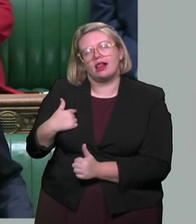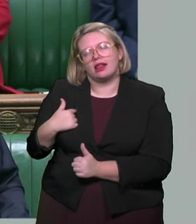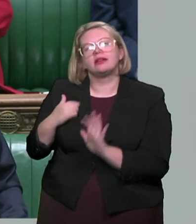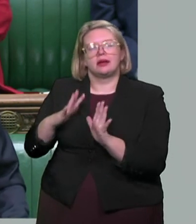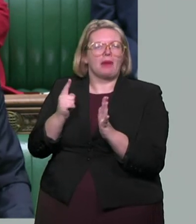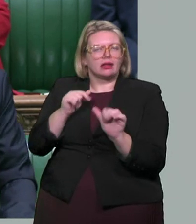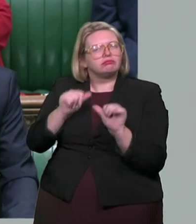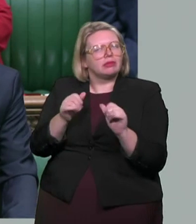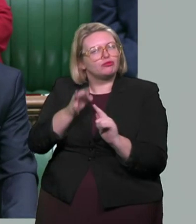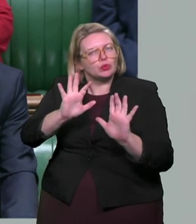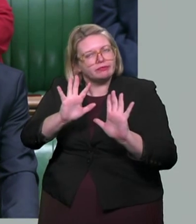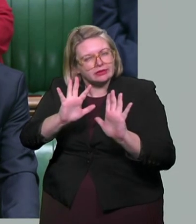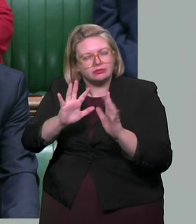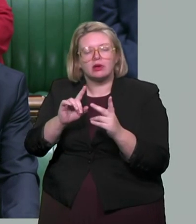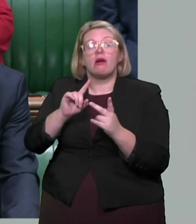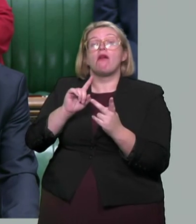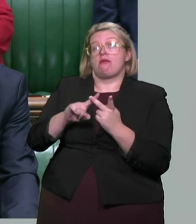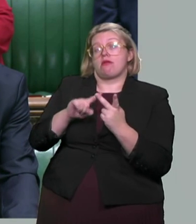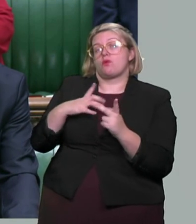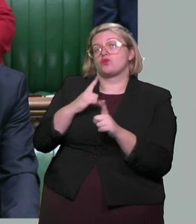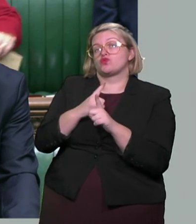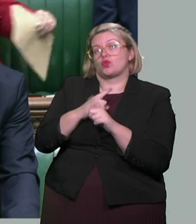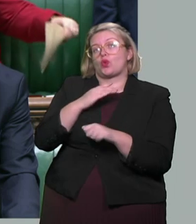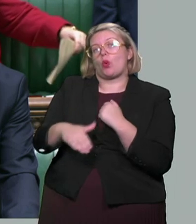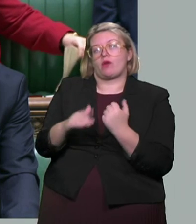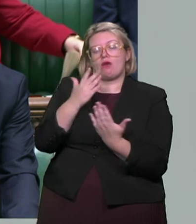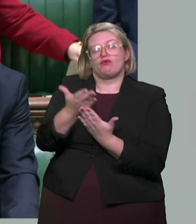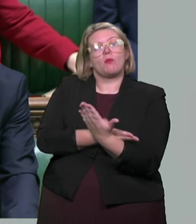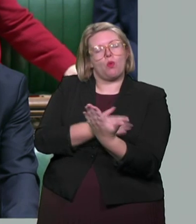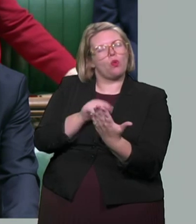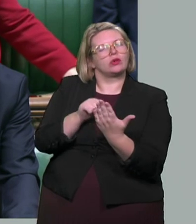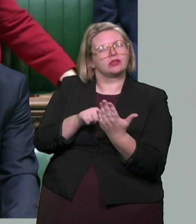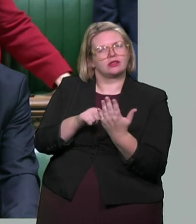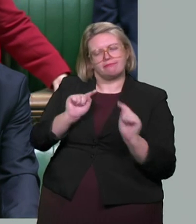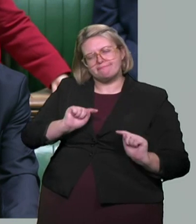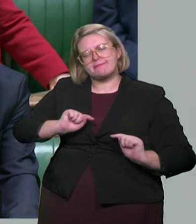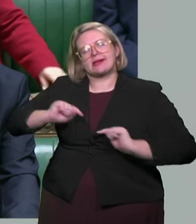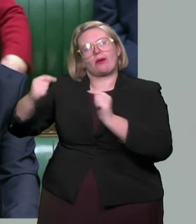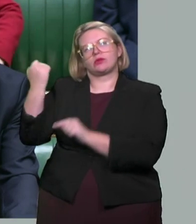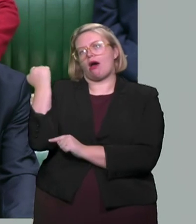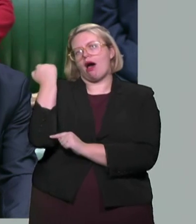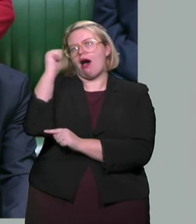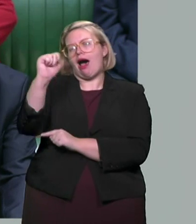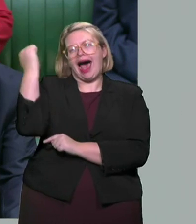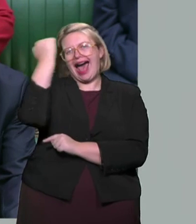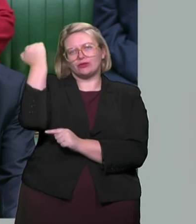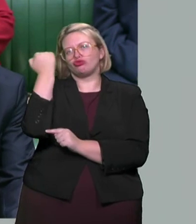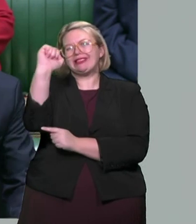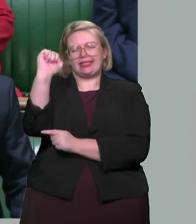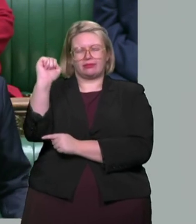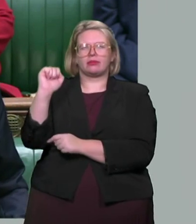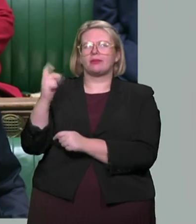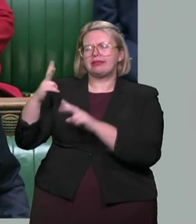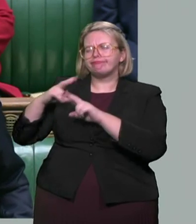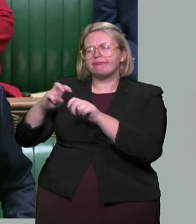I turn now to the report of the commission for countering extremism, which was set up in the wake of the horrific Manchester bombings.